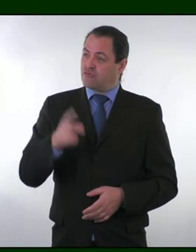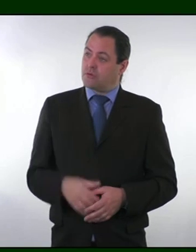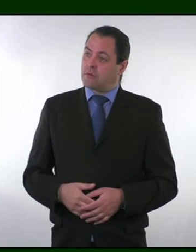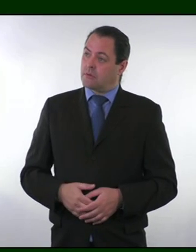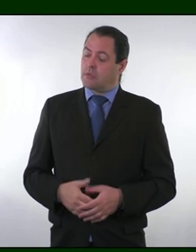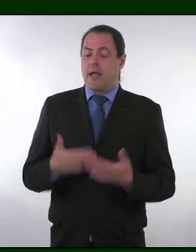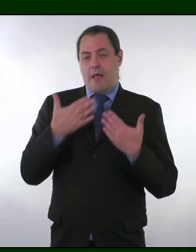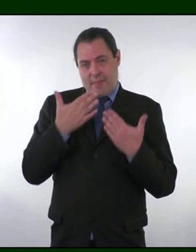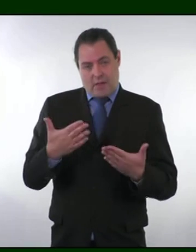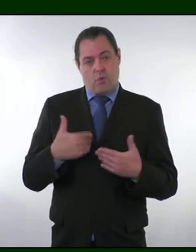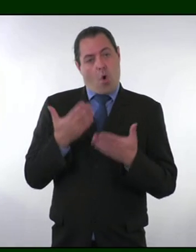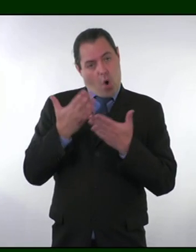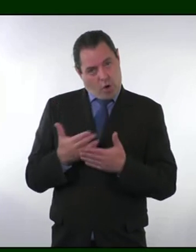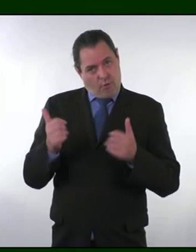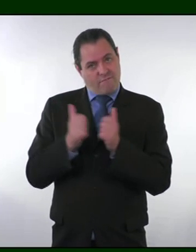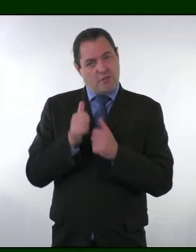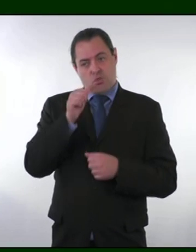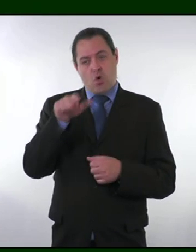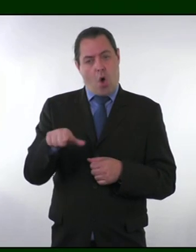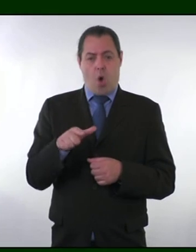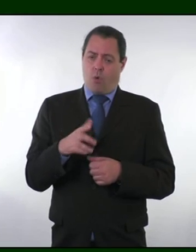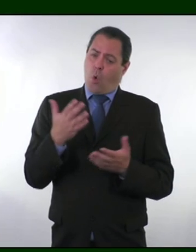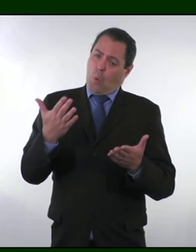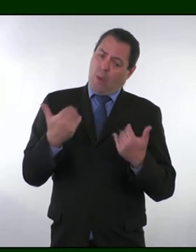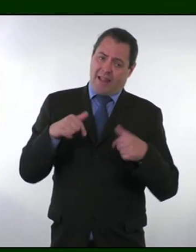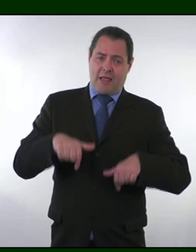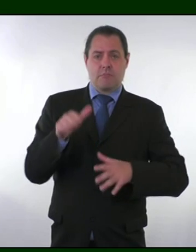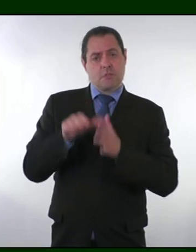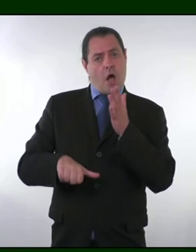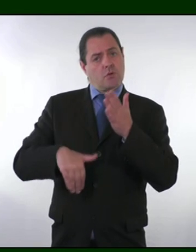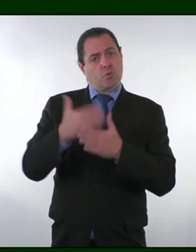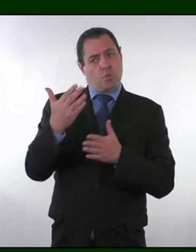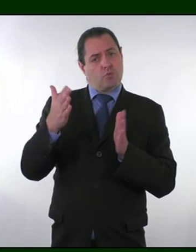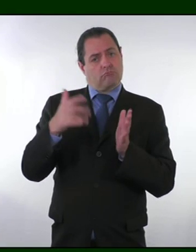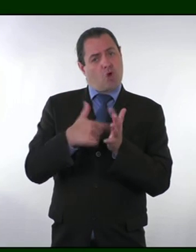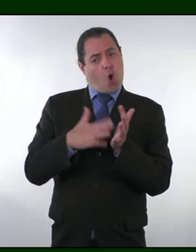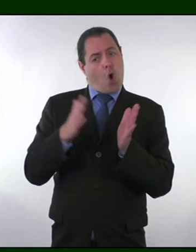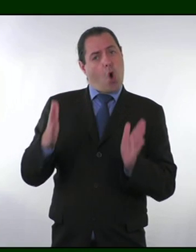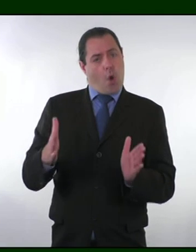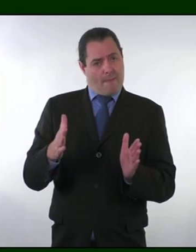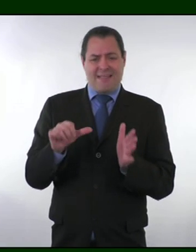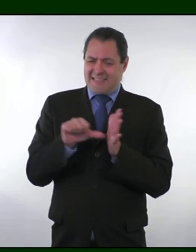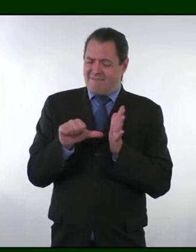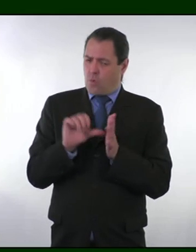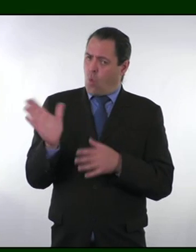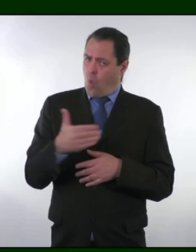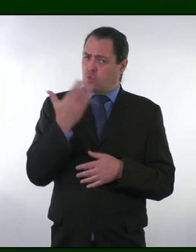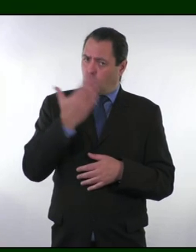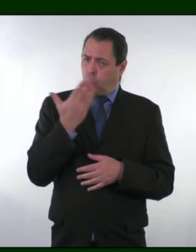My right honourable Friend will be well aware that, welcome though it is, the start of the new term this week will be challenging for all schools.